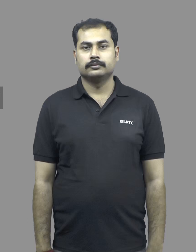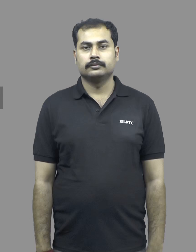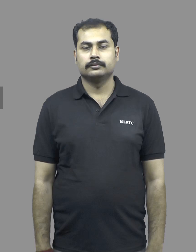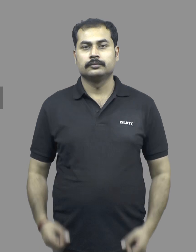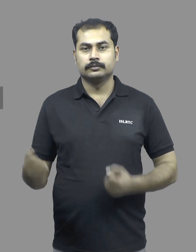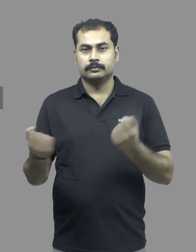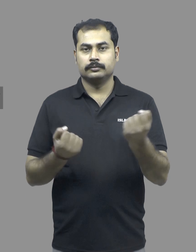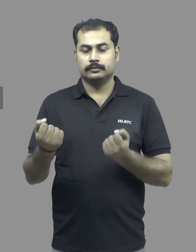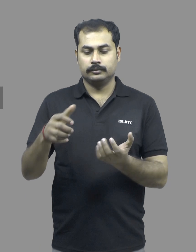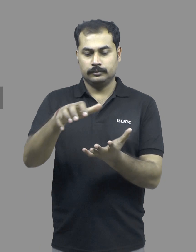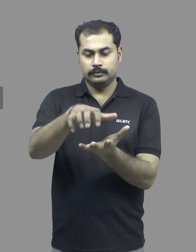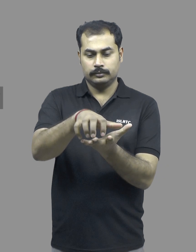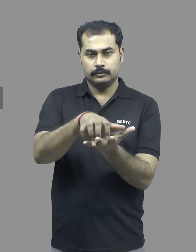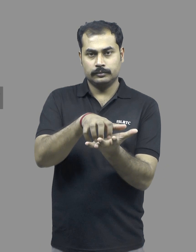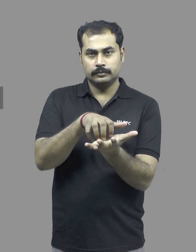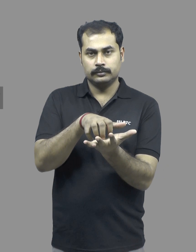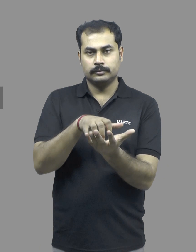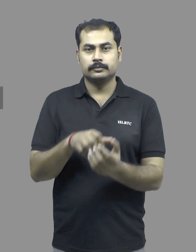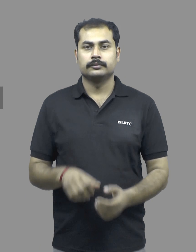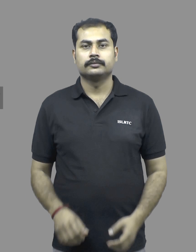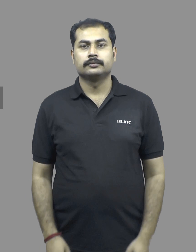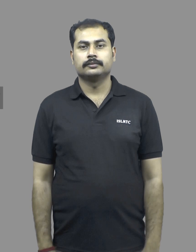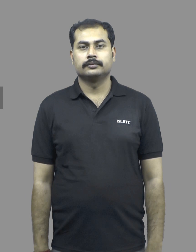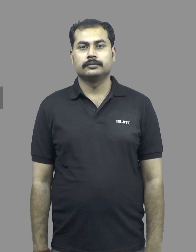Tractor